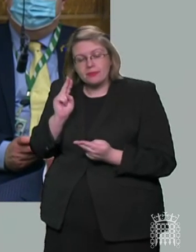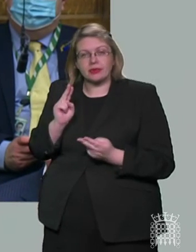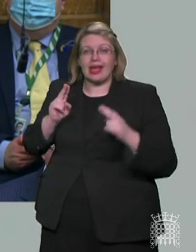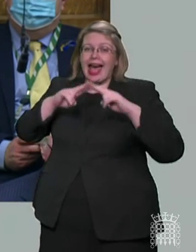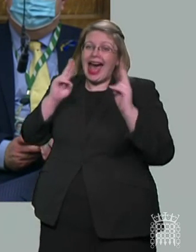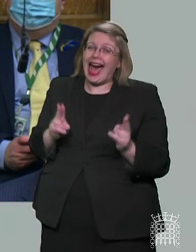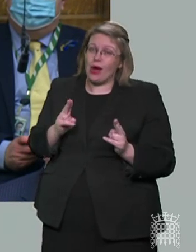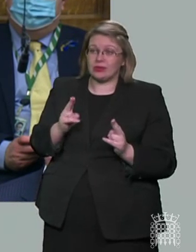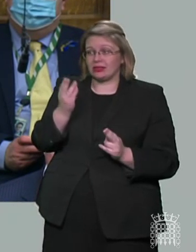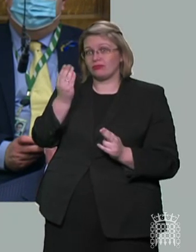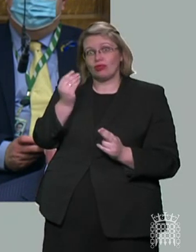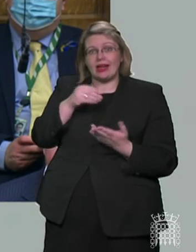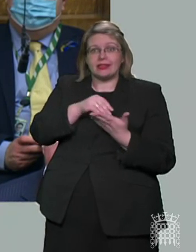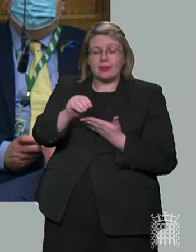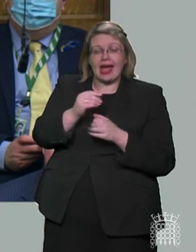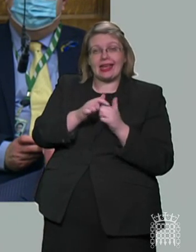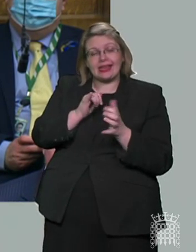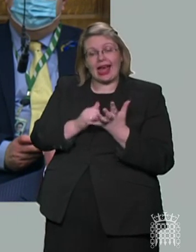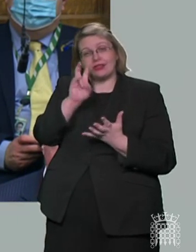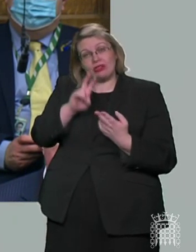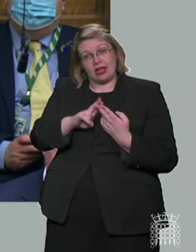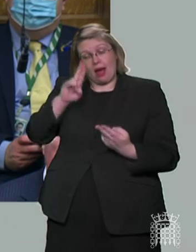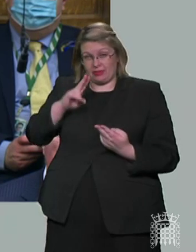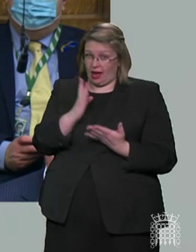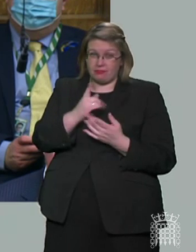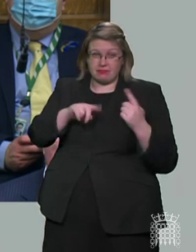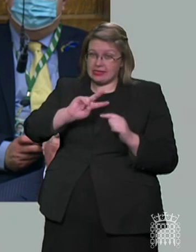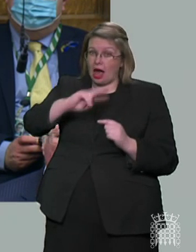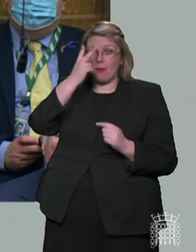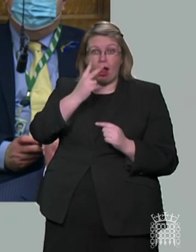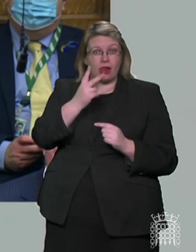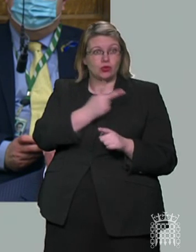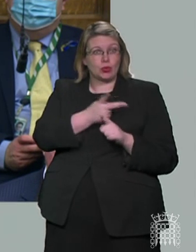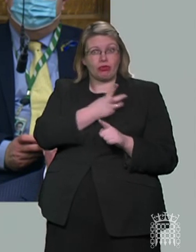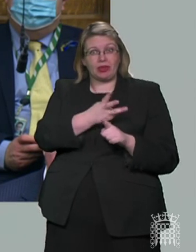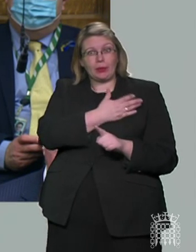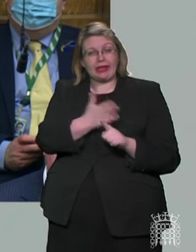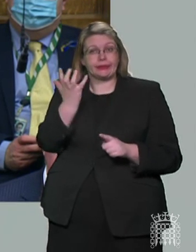Heating a home has more than doubled for many households in Northern Ireland in recent weeks.